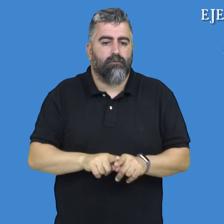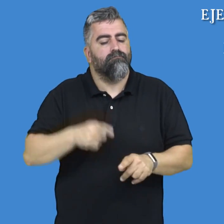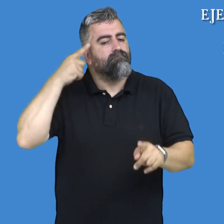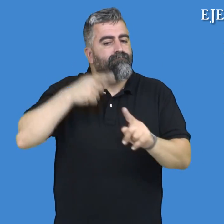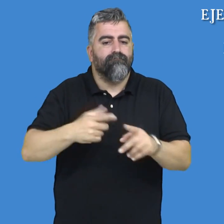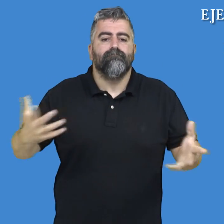objetivo